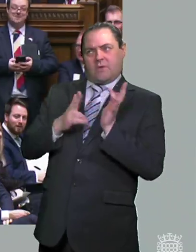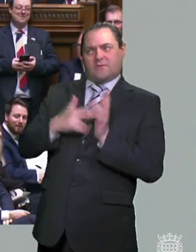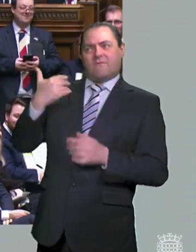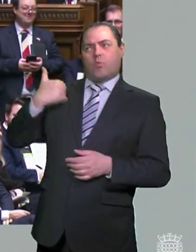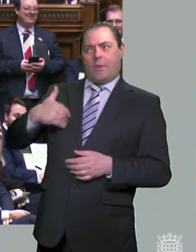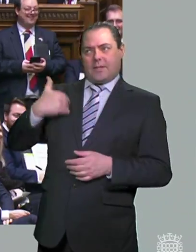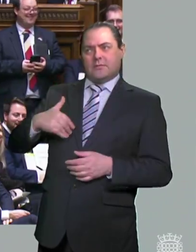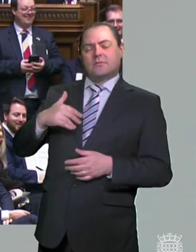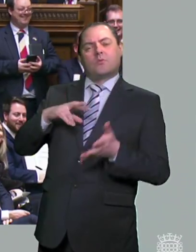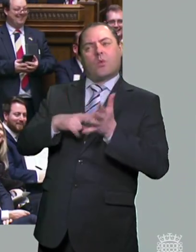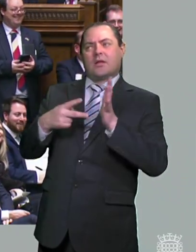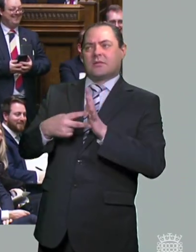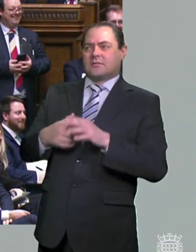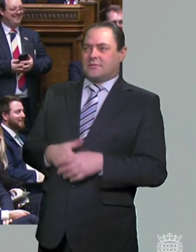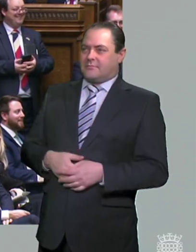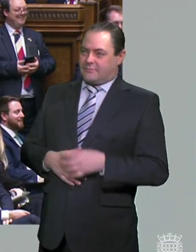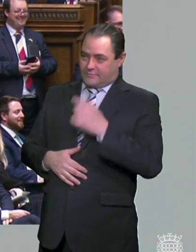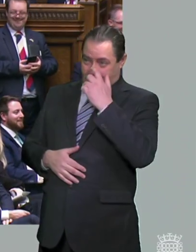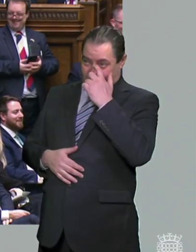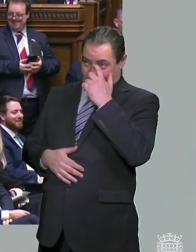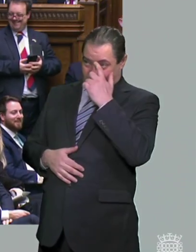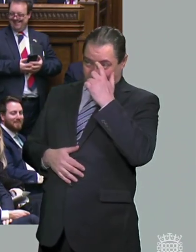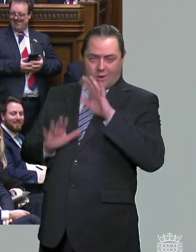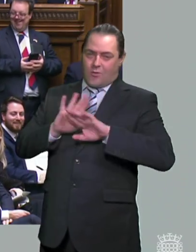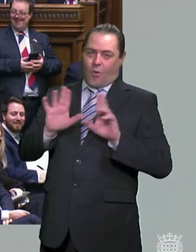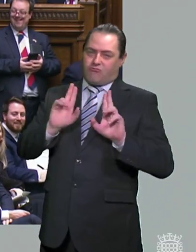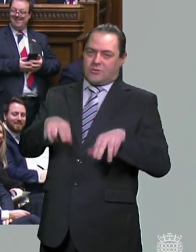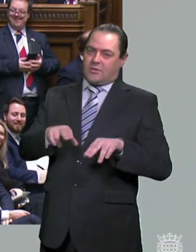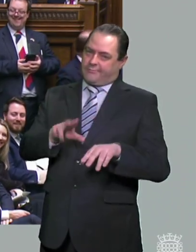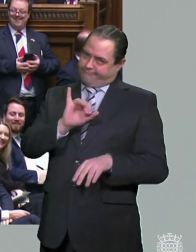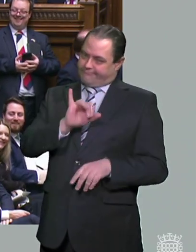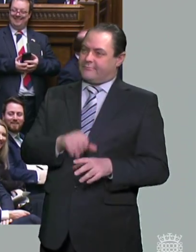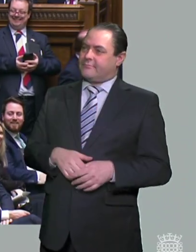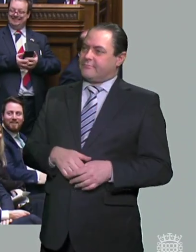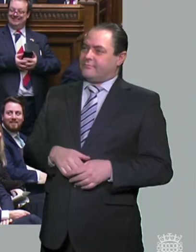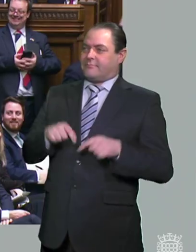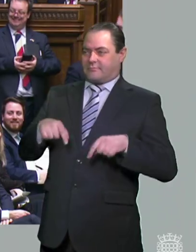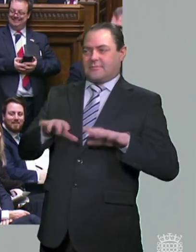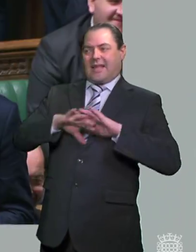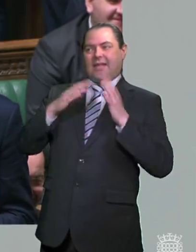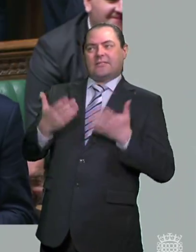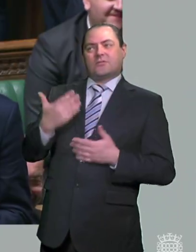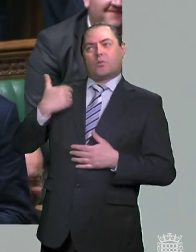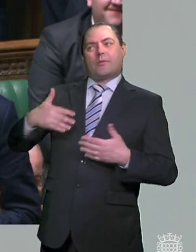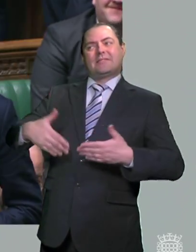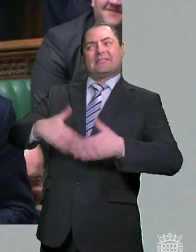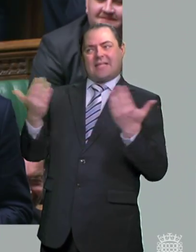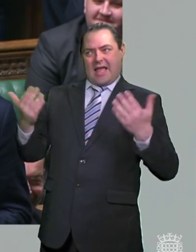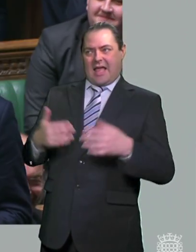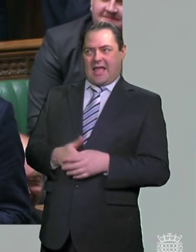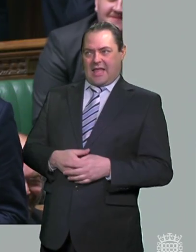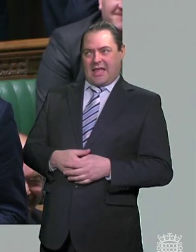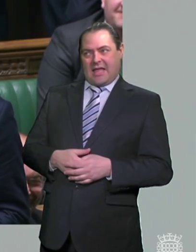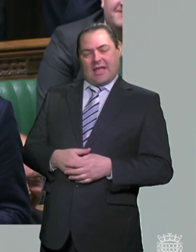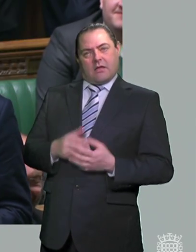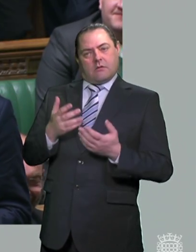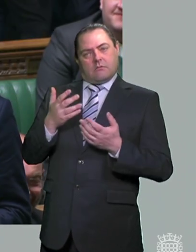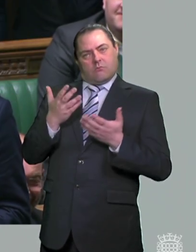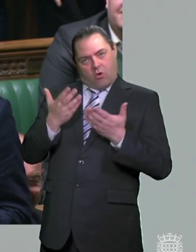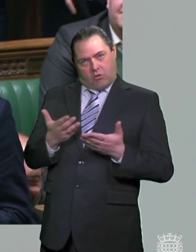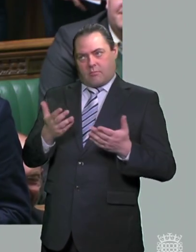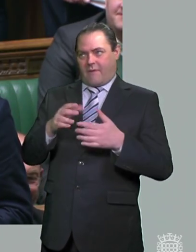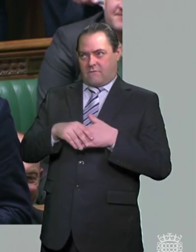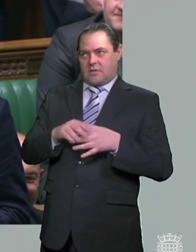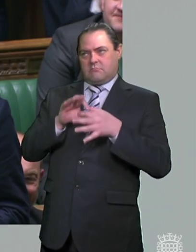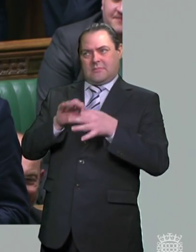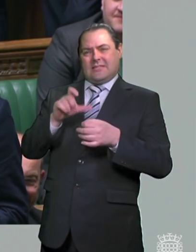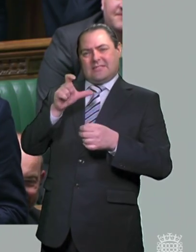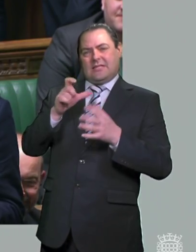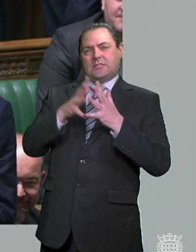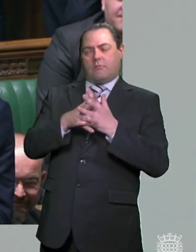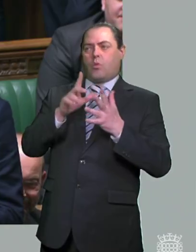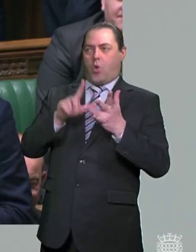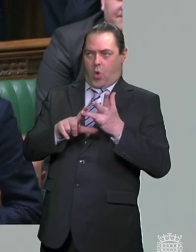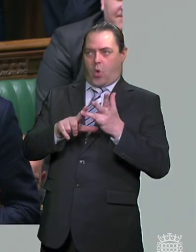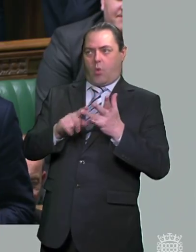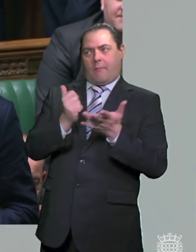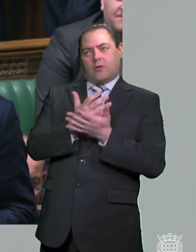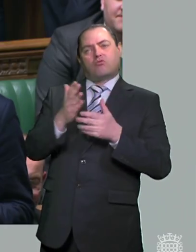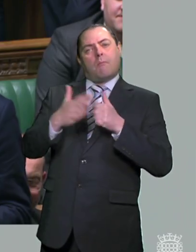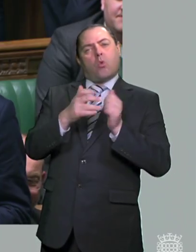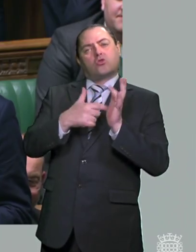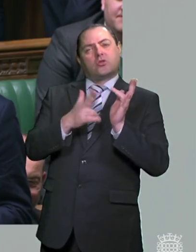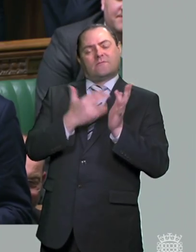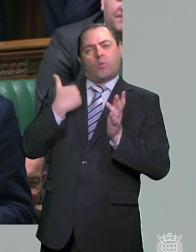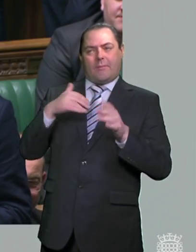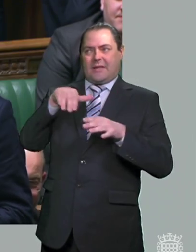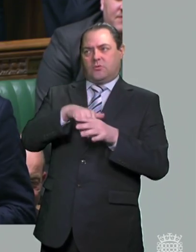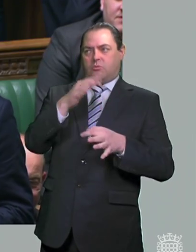On this International Women’s Day, will my right honourable Friend join me in paying tribute to the excellent work that the CWO does to get more Conservative women into politics,